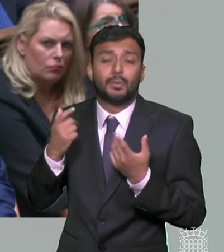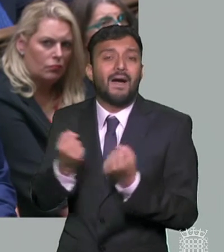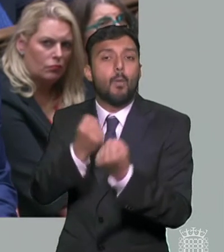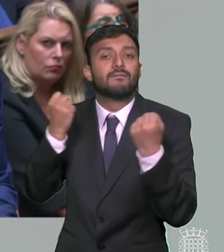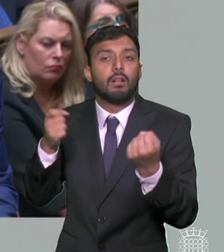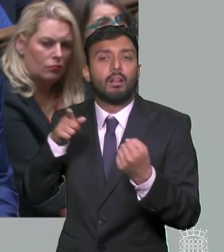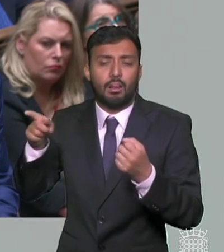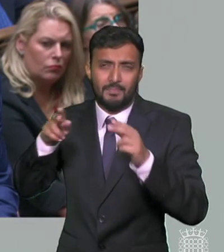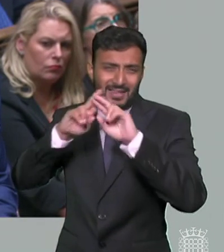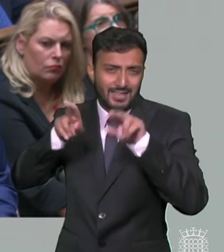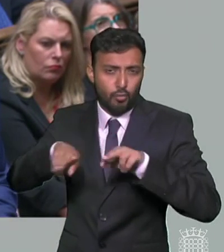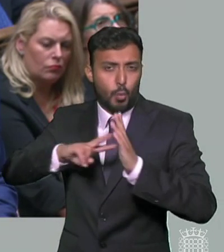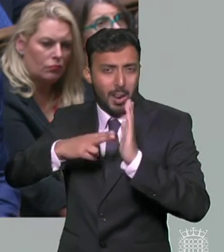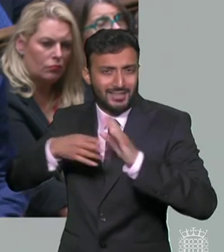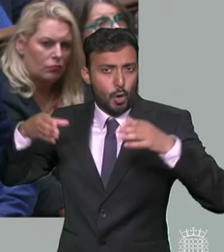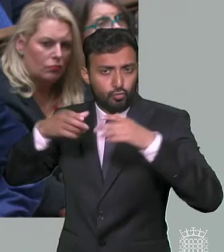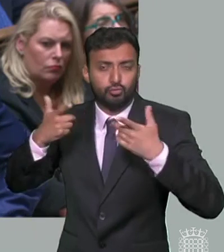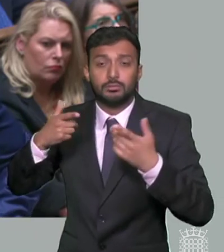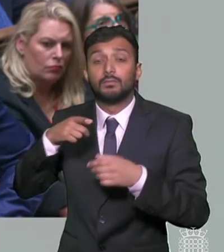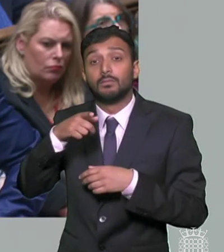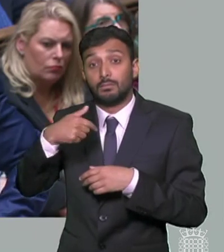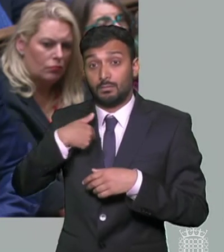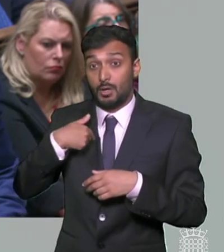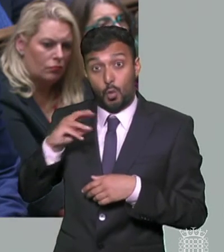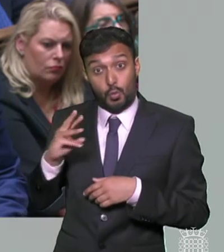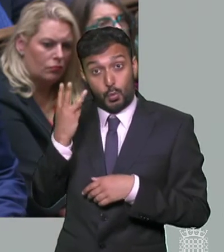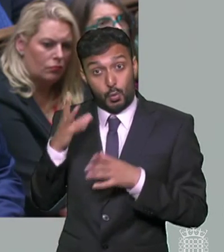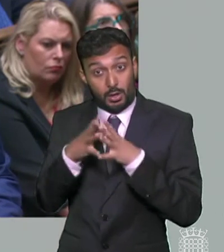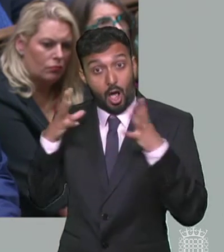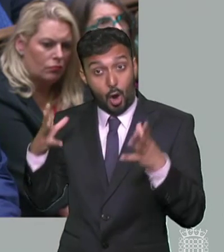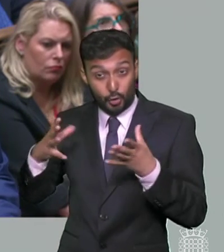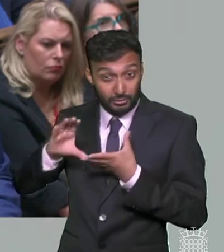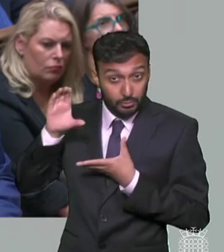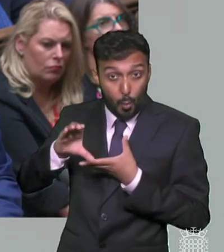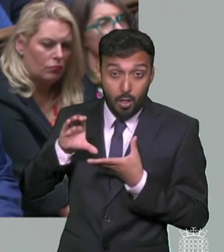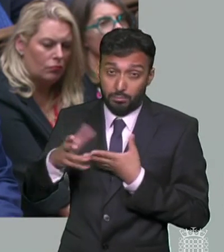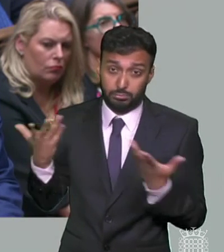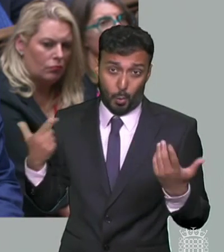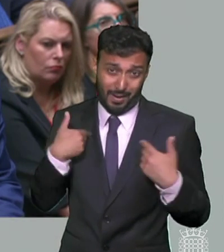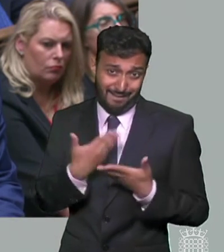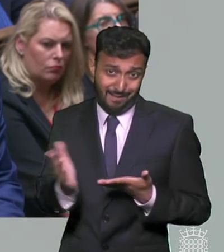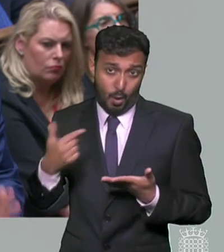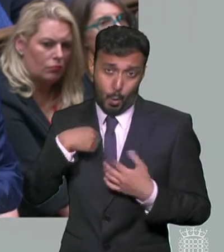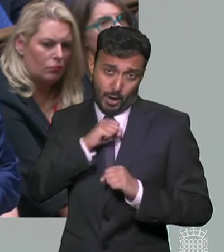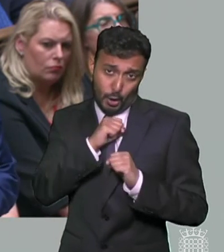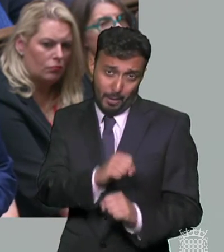My honourable Friend will know that since 2002 we have been the third largest donor, so we have stepped up to the plate.